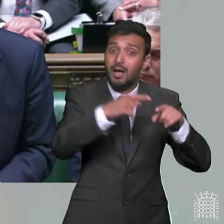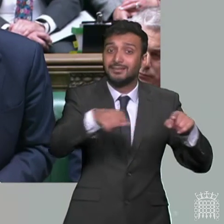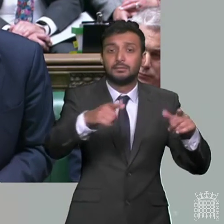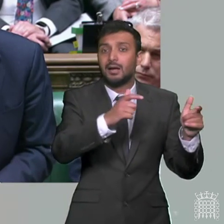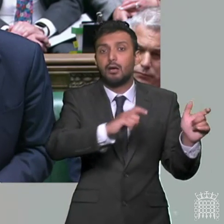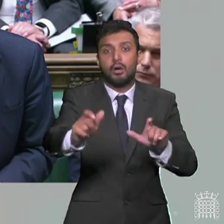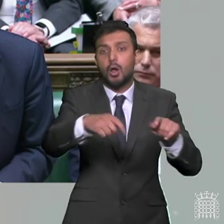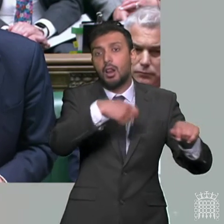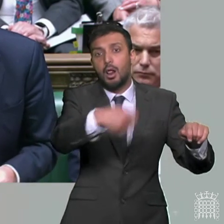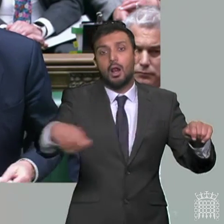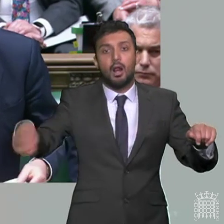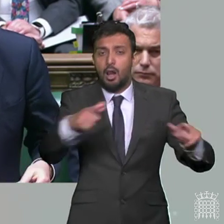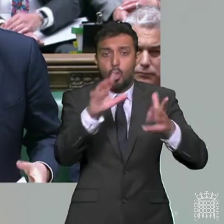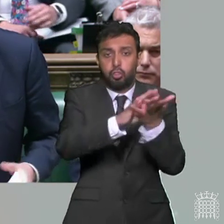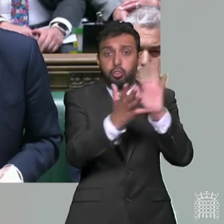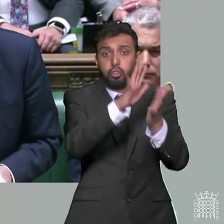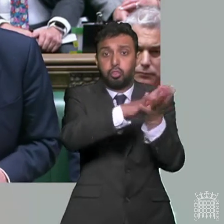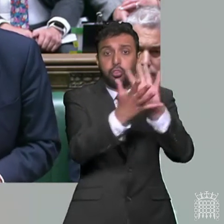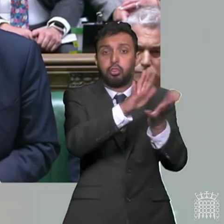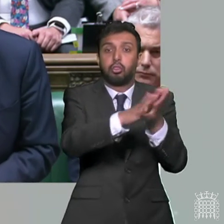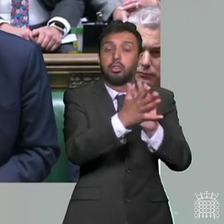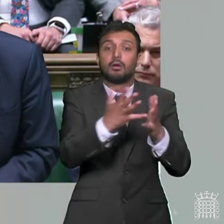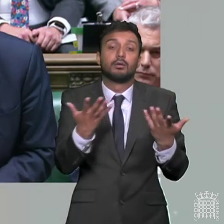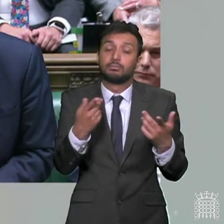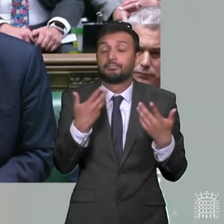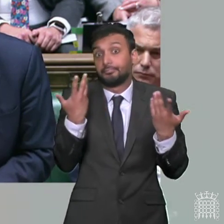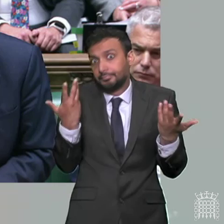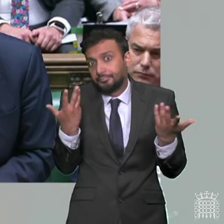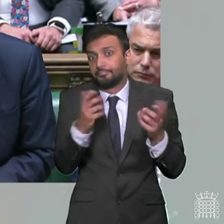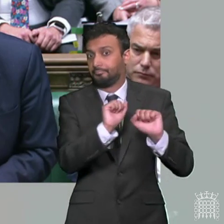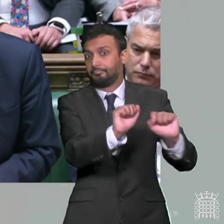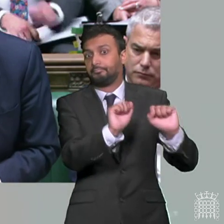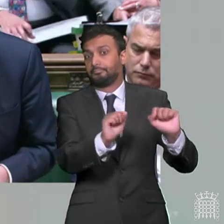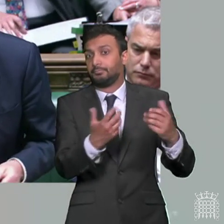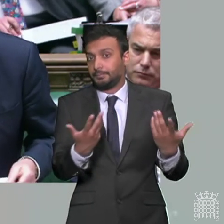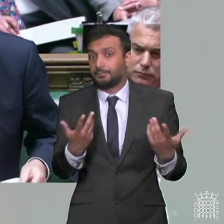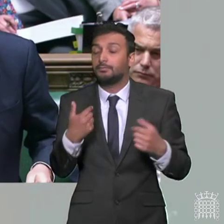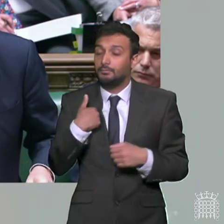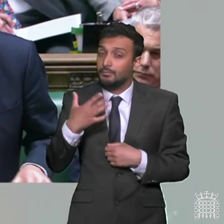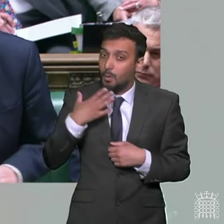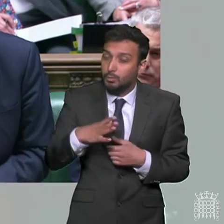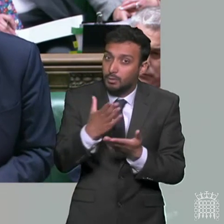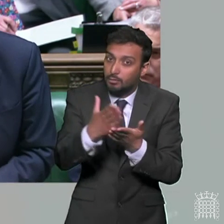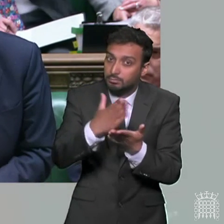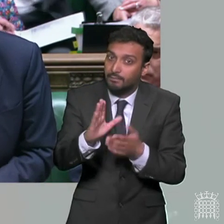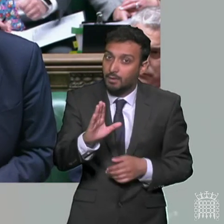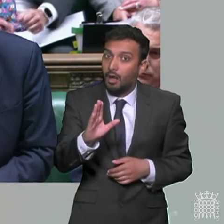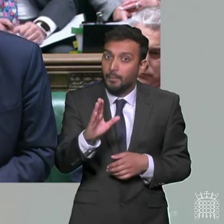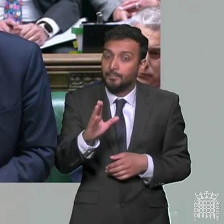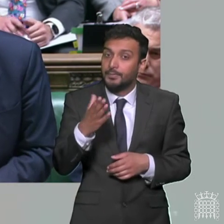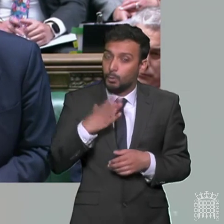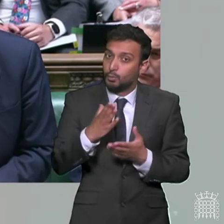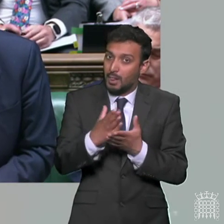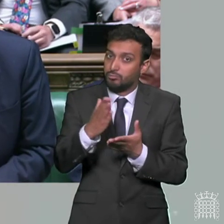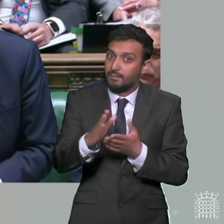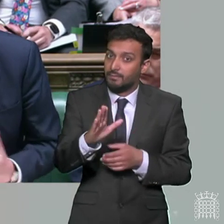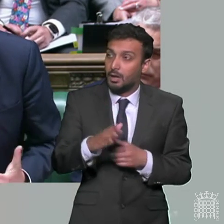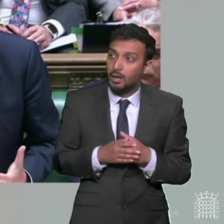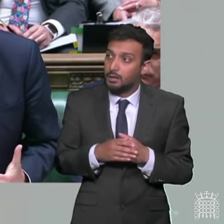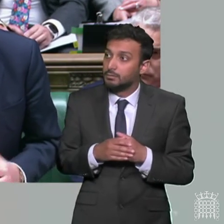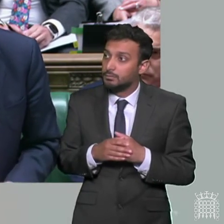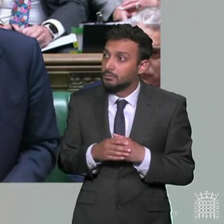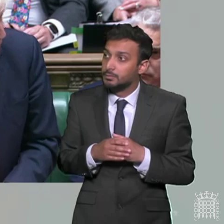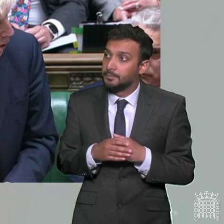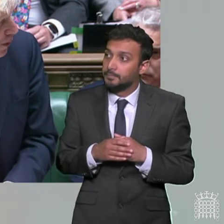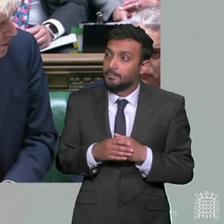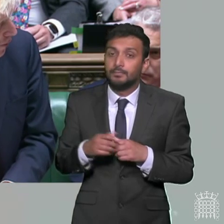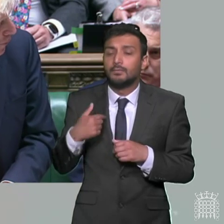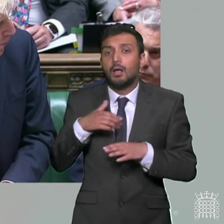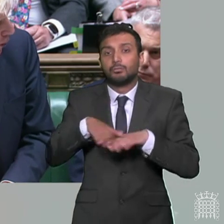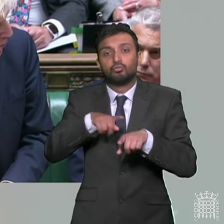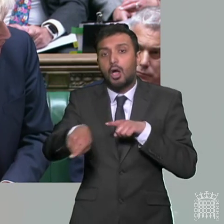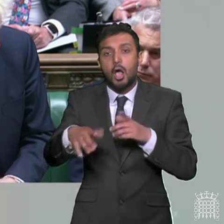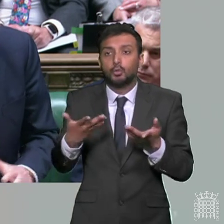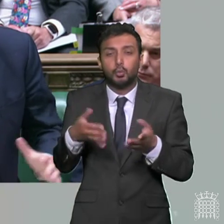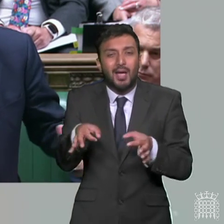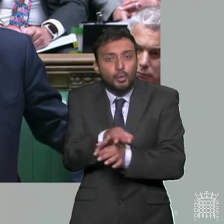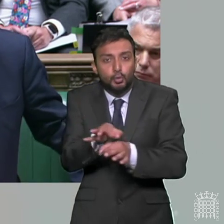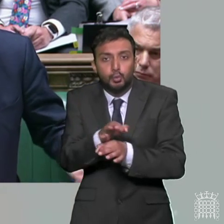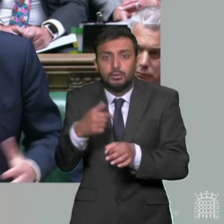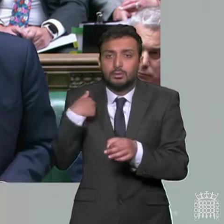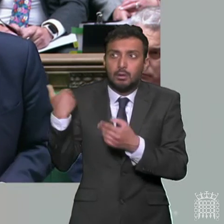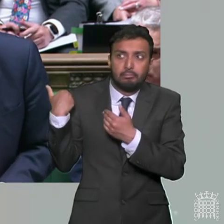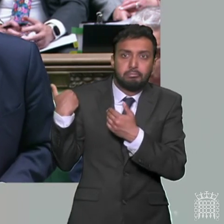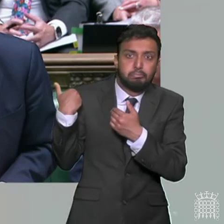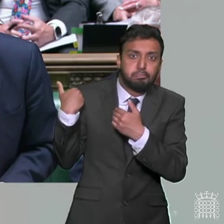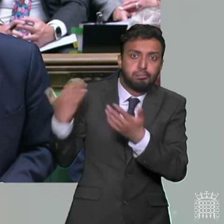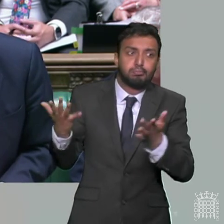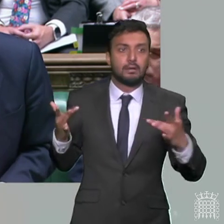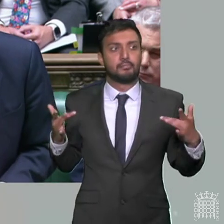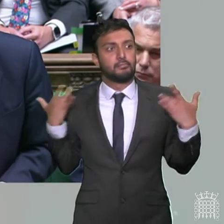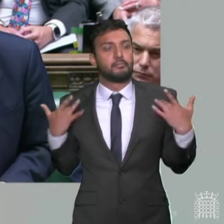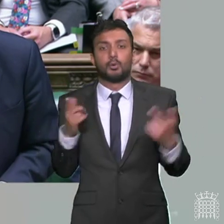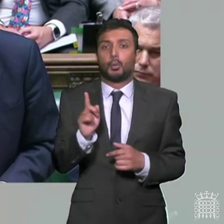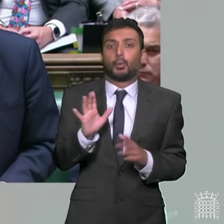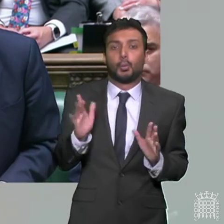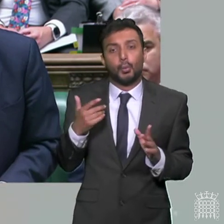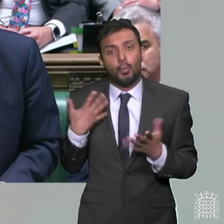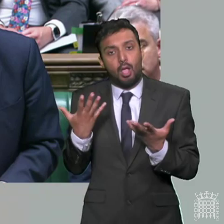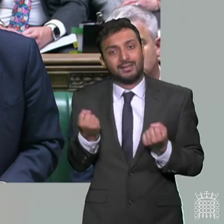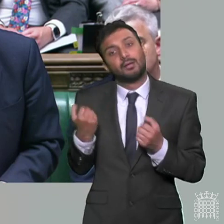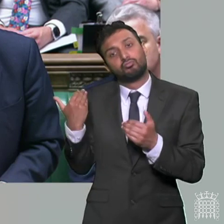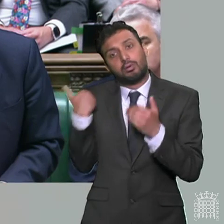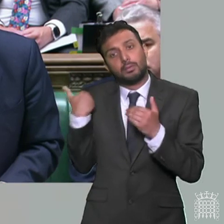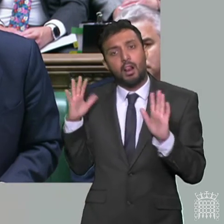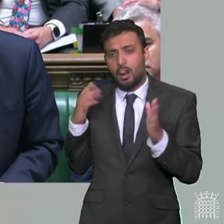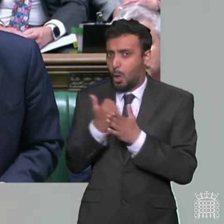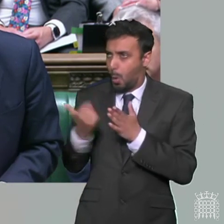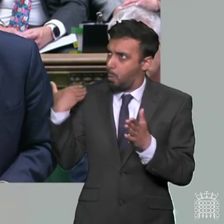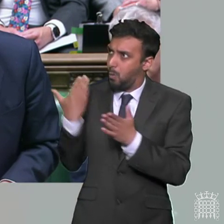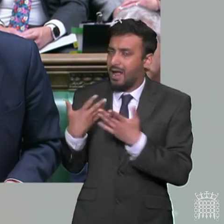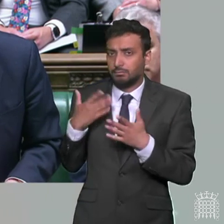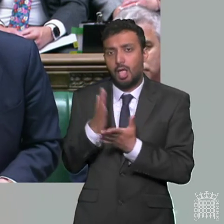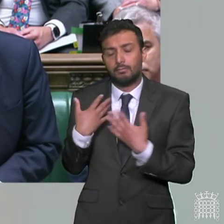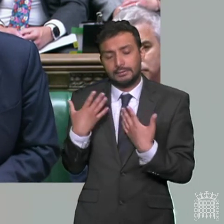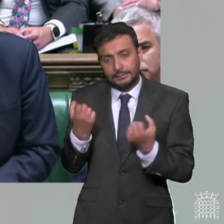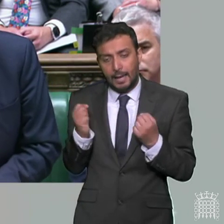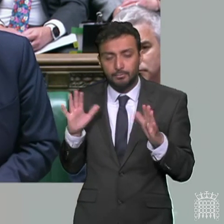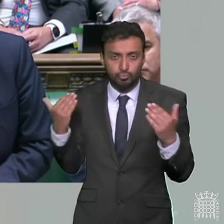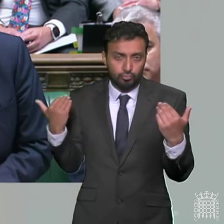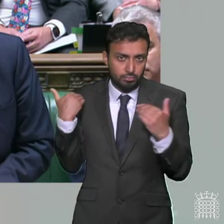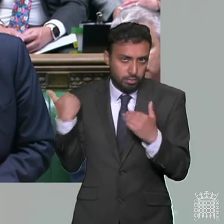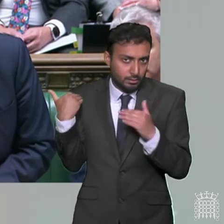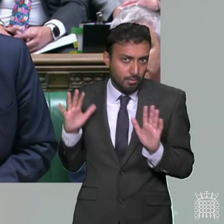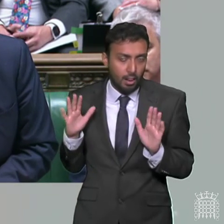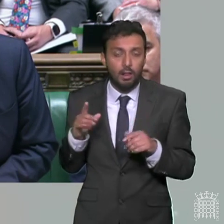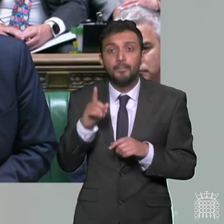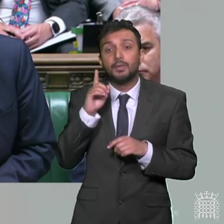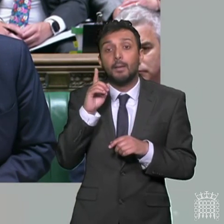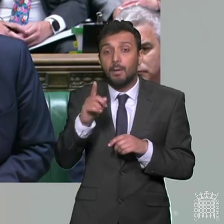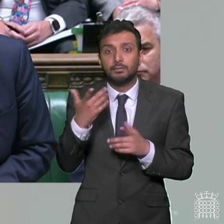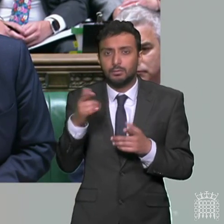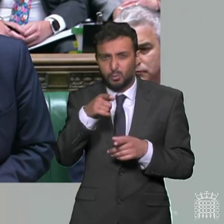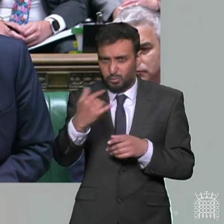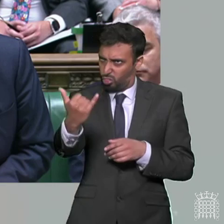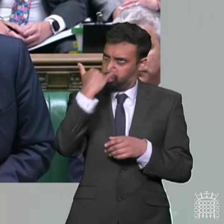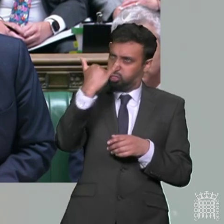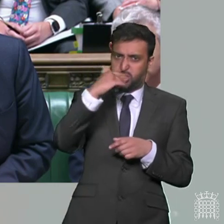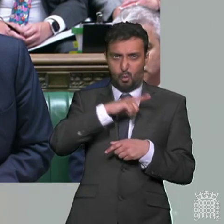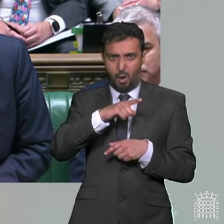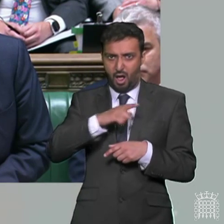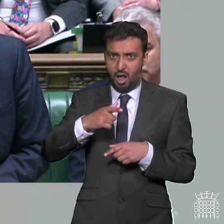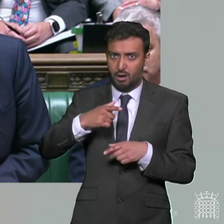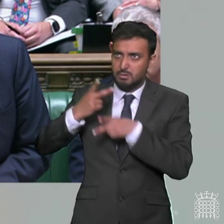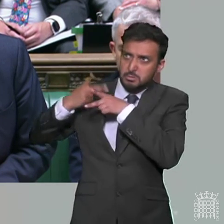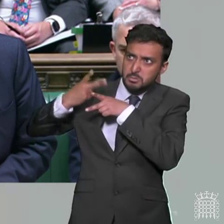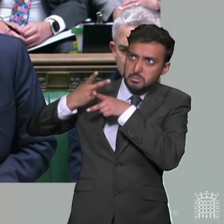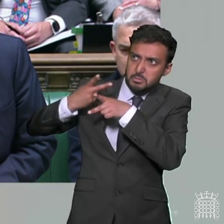even in the building. So I would like to correct the record—to take this opportunity, not in any sense to absolve myself of responsibility, which I take and have always taken, but simply to explain why I spoke as I did in this House.